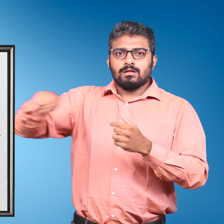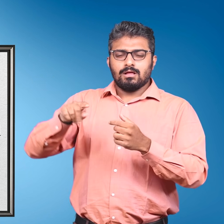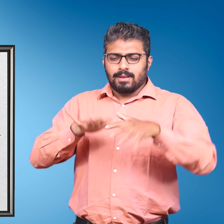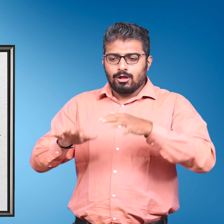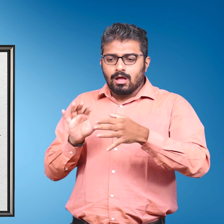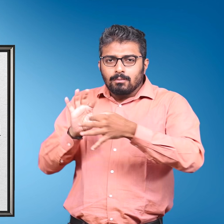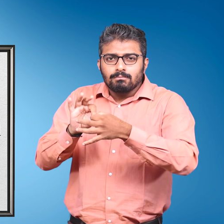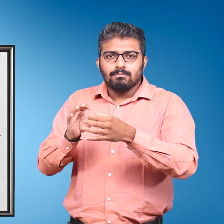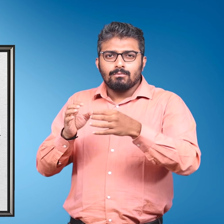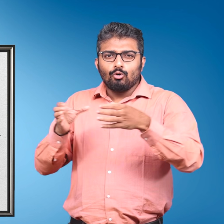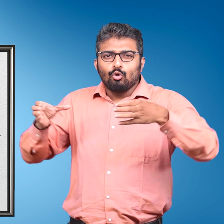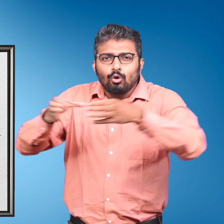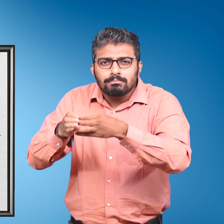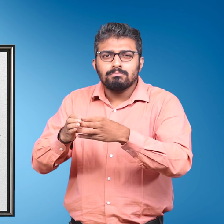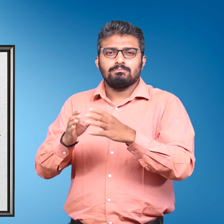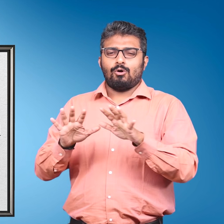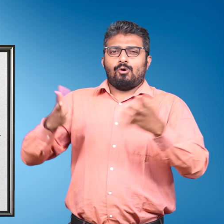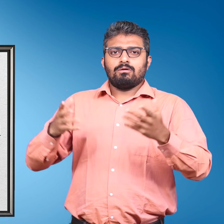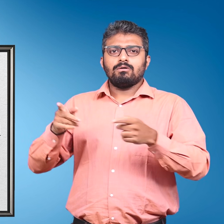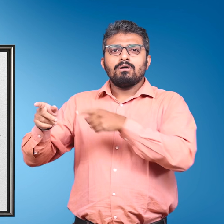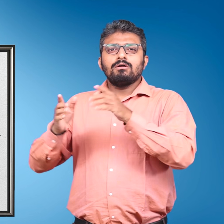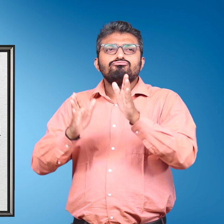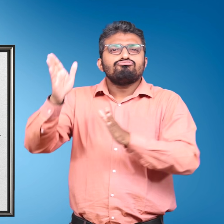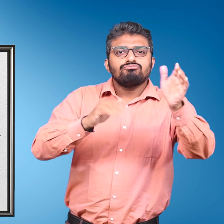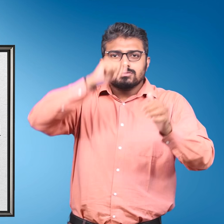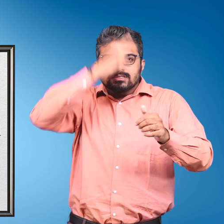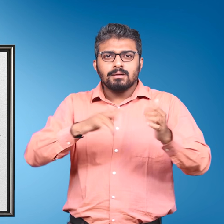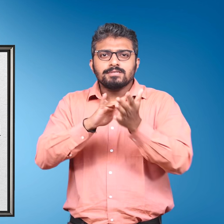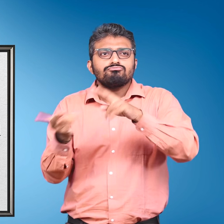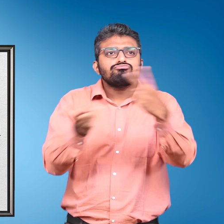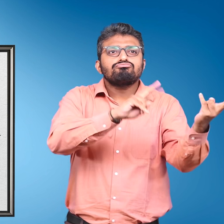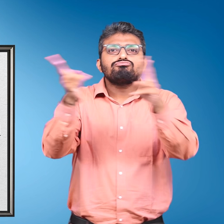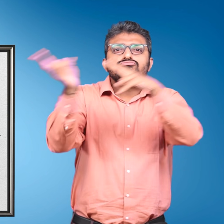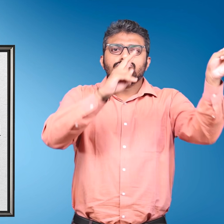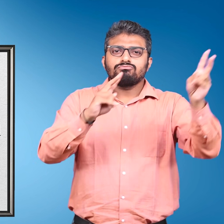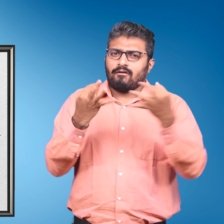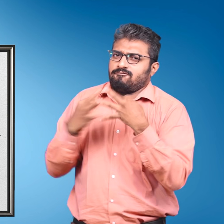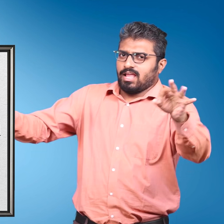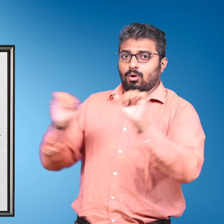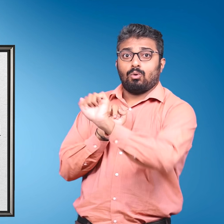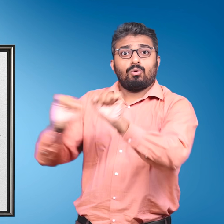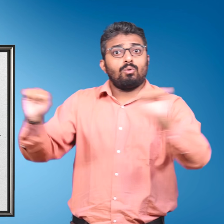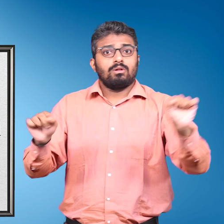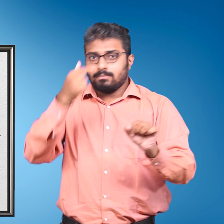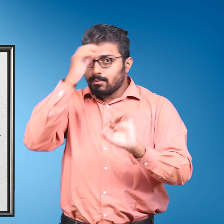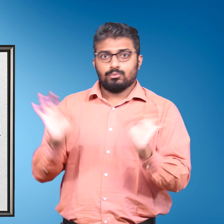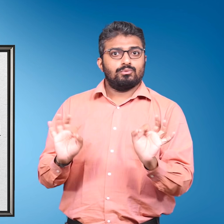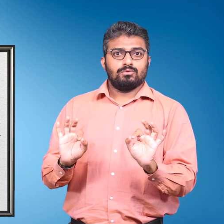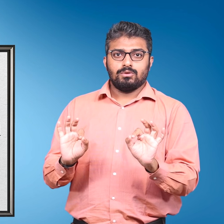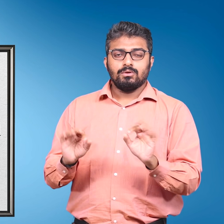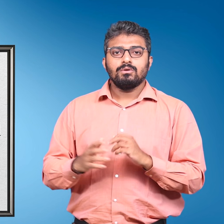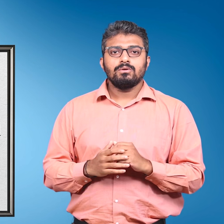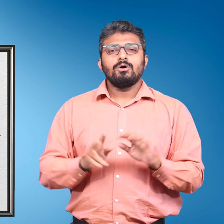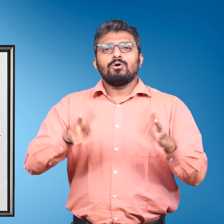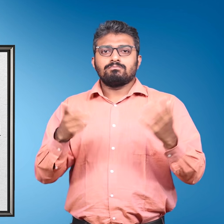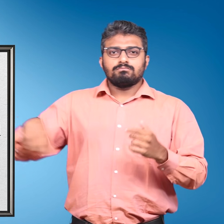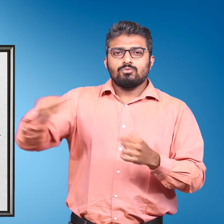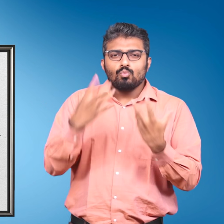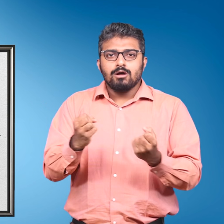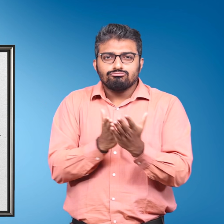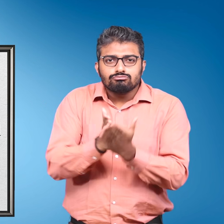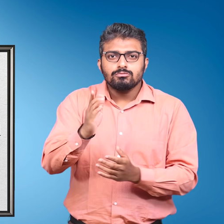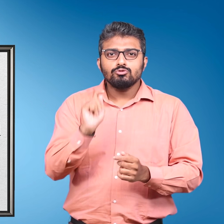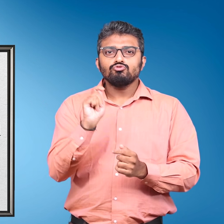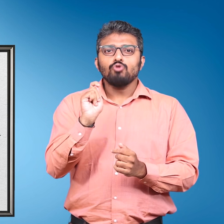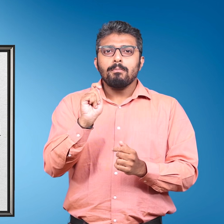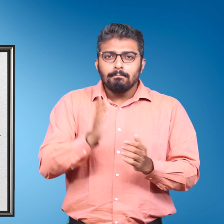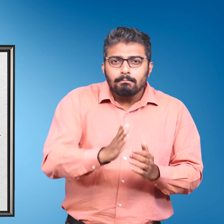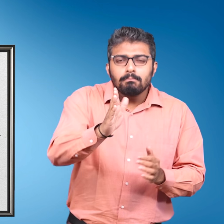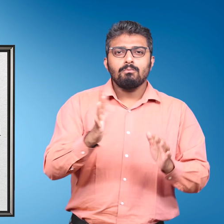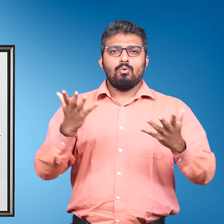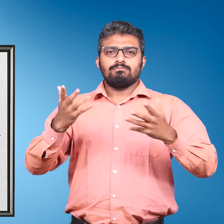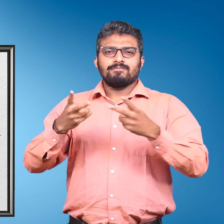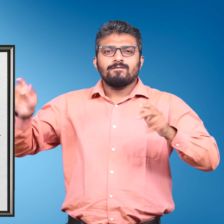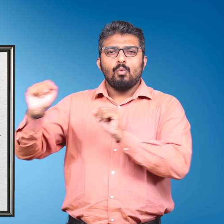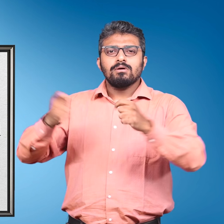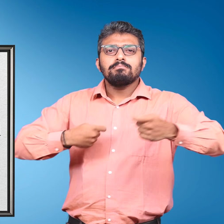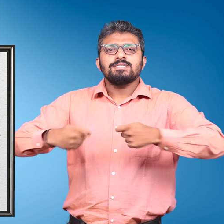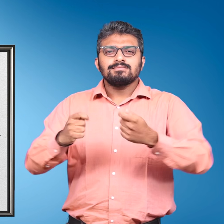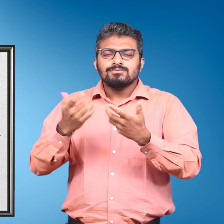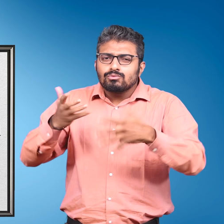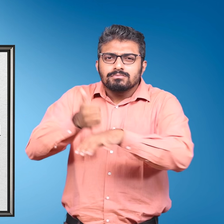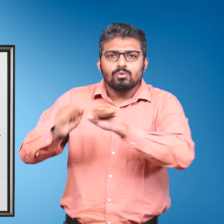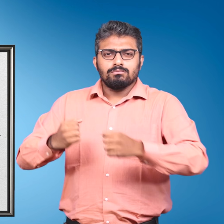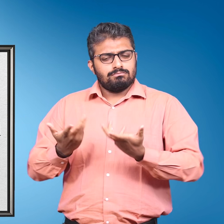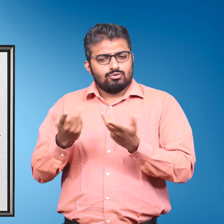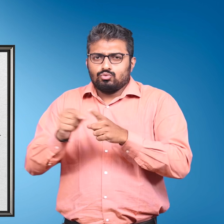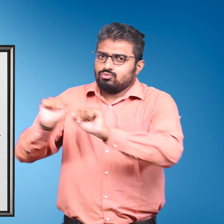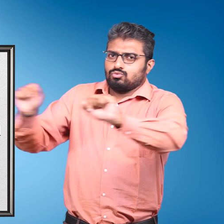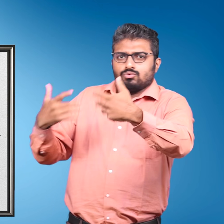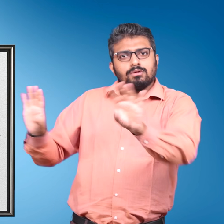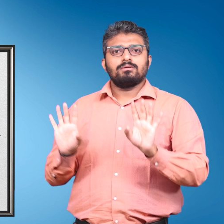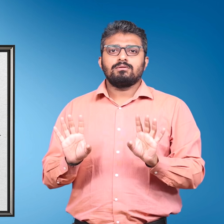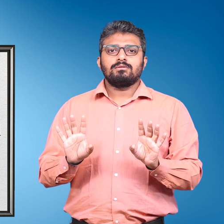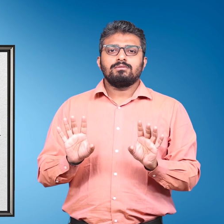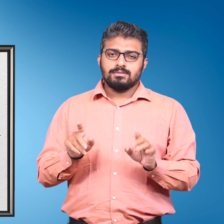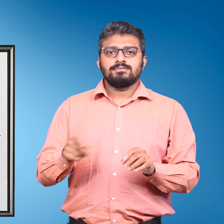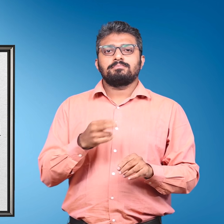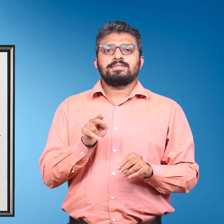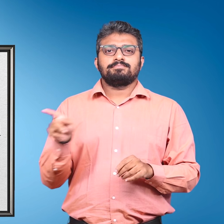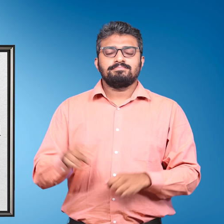the right to form associations, the right to move freely and reside in any part of the country, and the right to practise any profession, occupation or business.